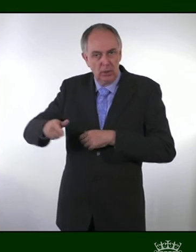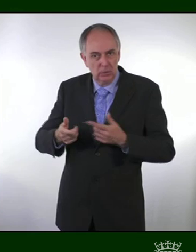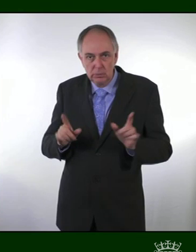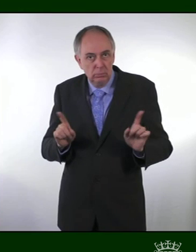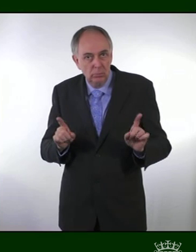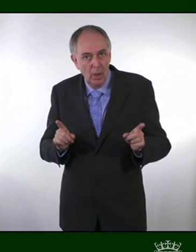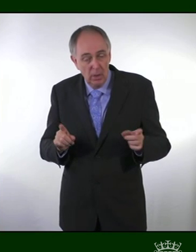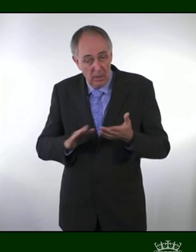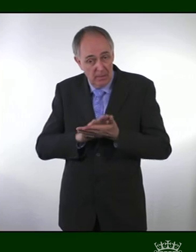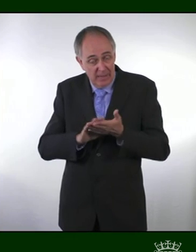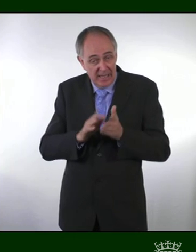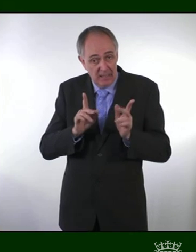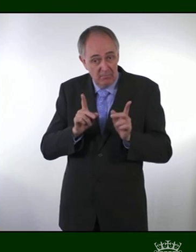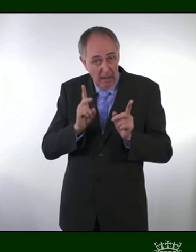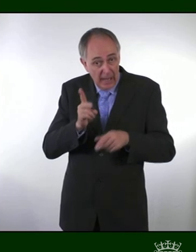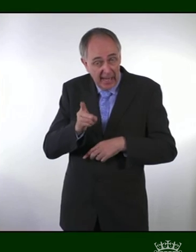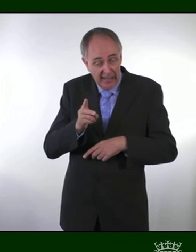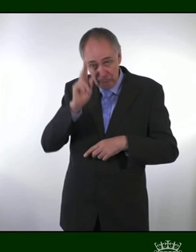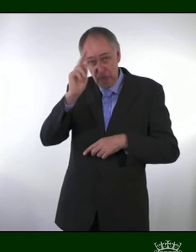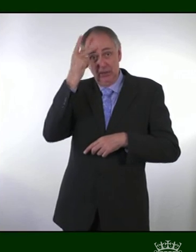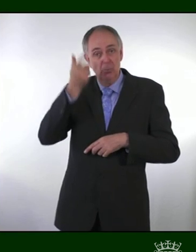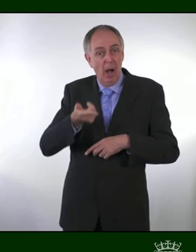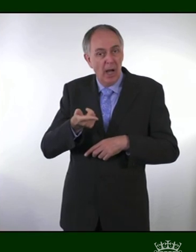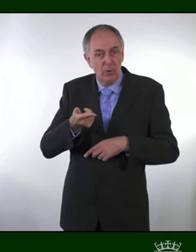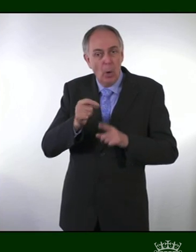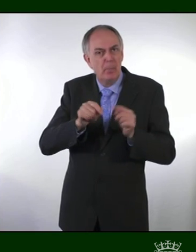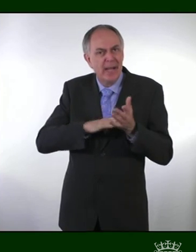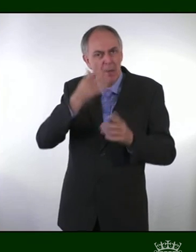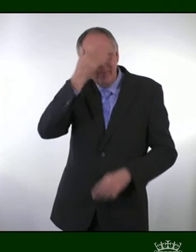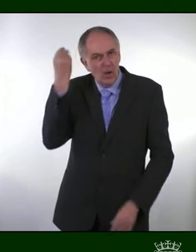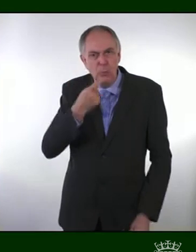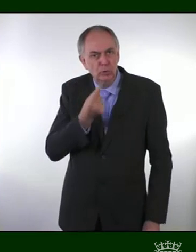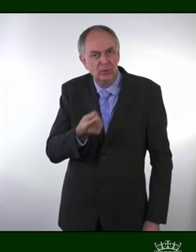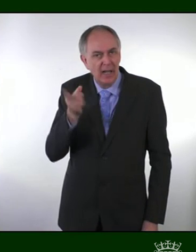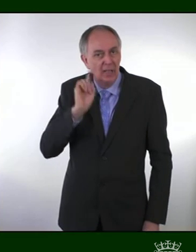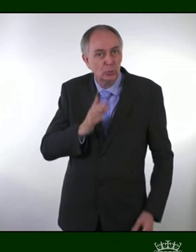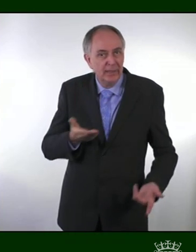Is this yet another U-turn, or has the Prime Minister just forgotten what he said in the Chamber last week?